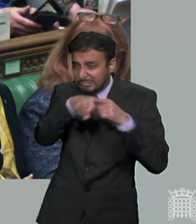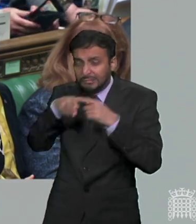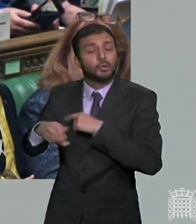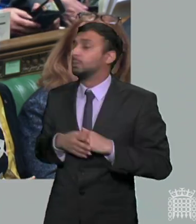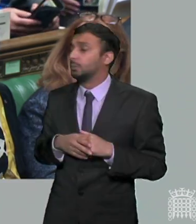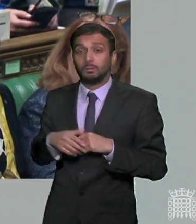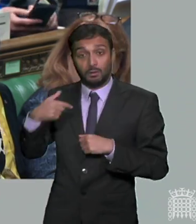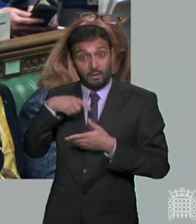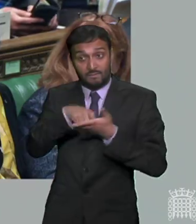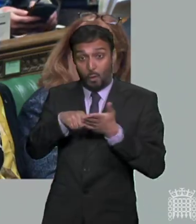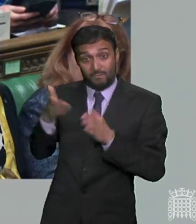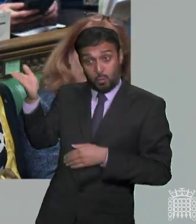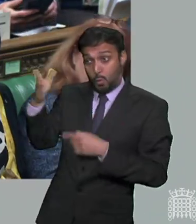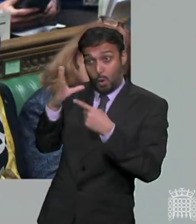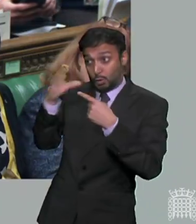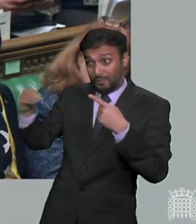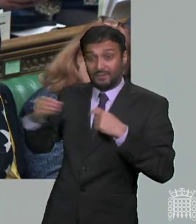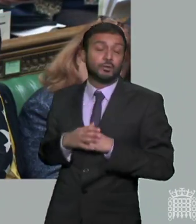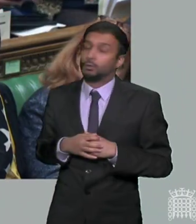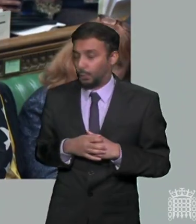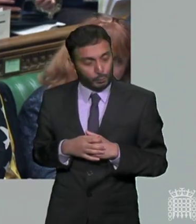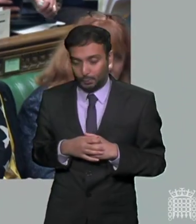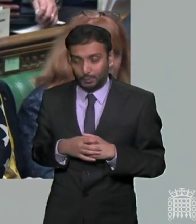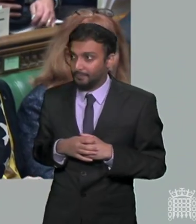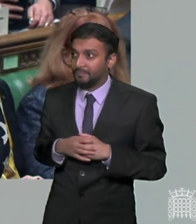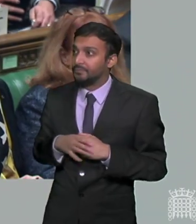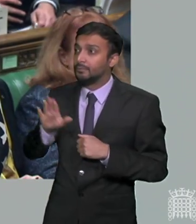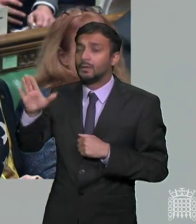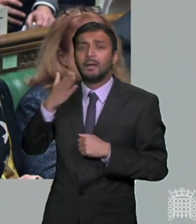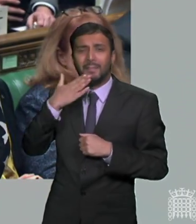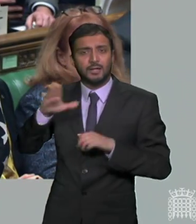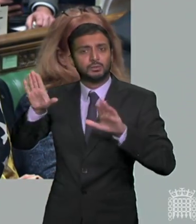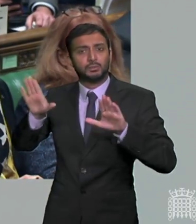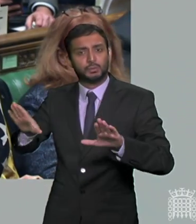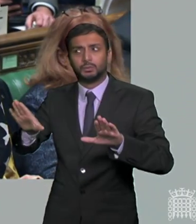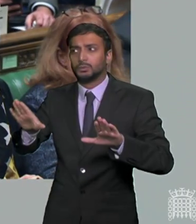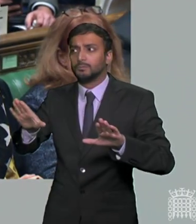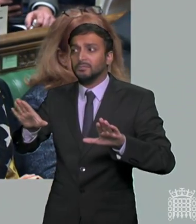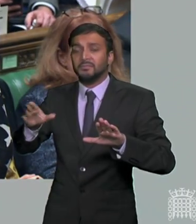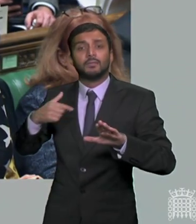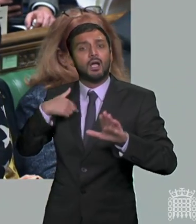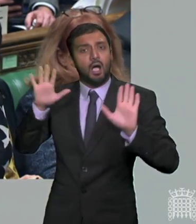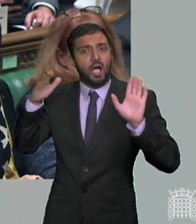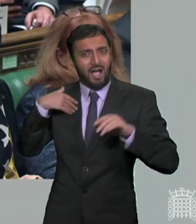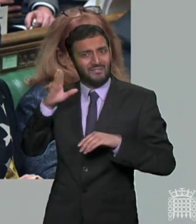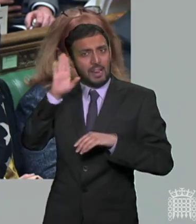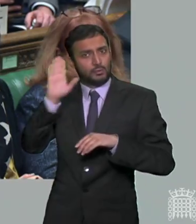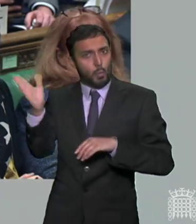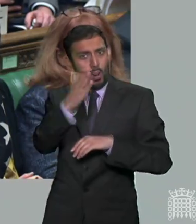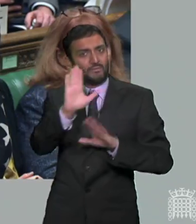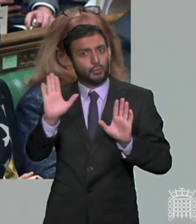No. What we did vote for— Don’t shout me down— Don’t shout me down; I have listened to all of you.